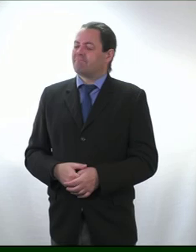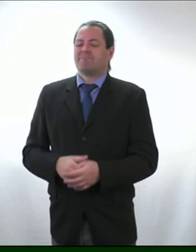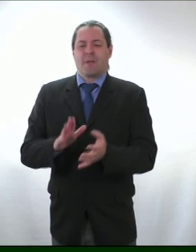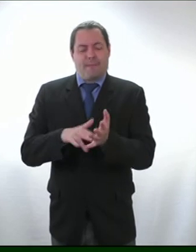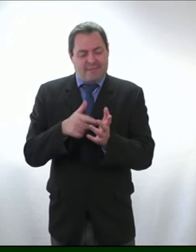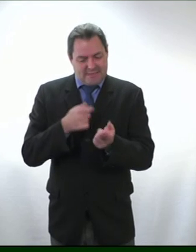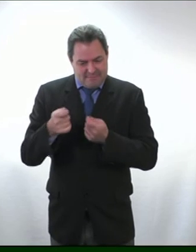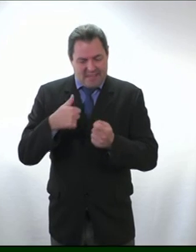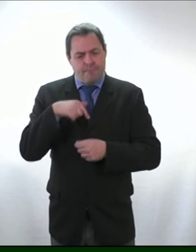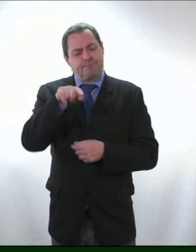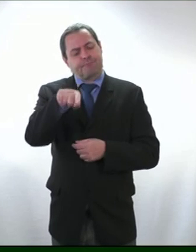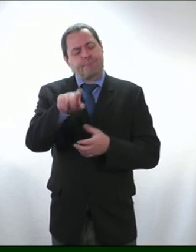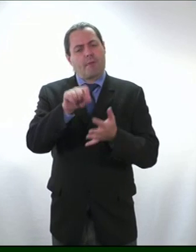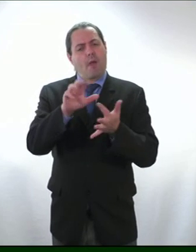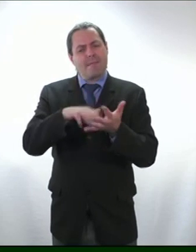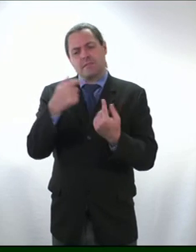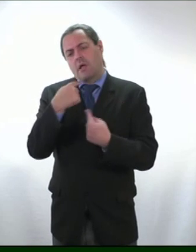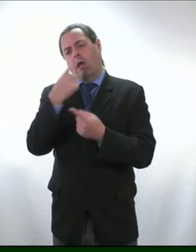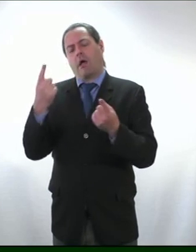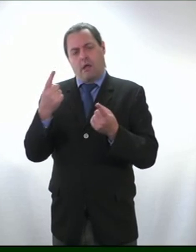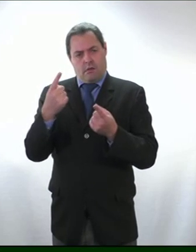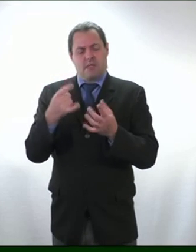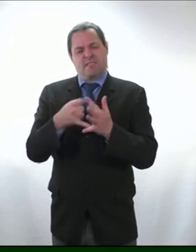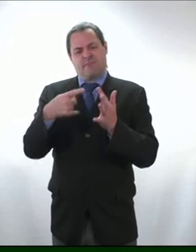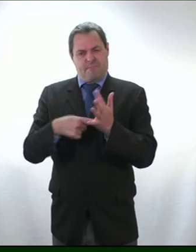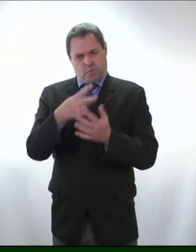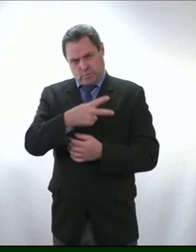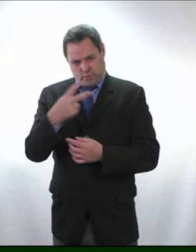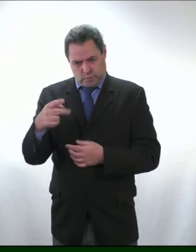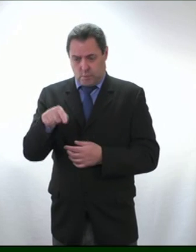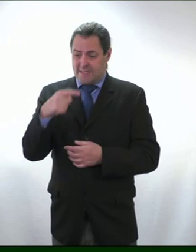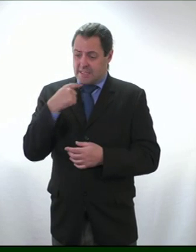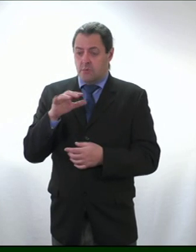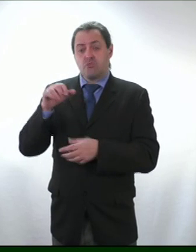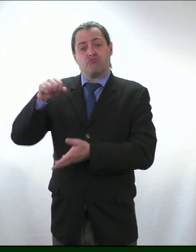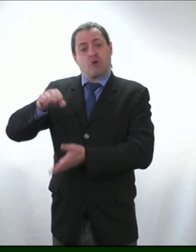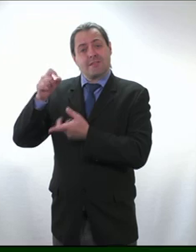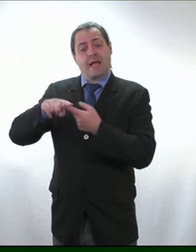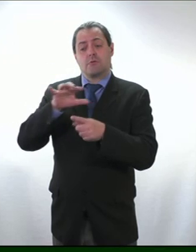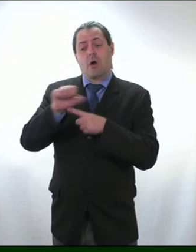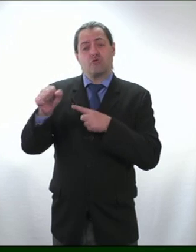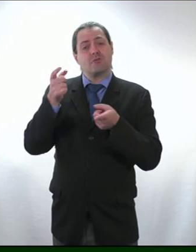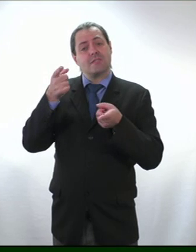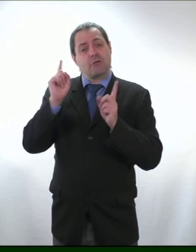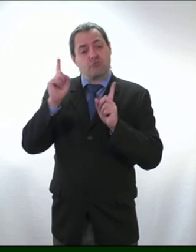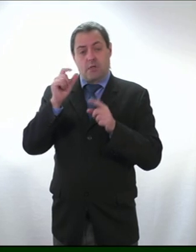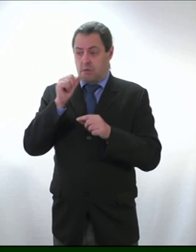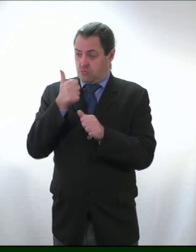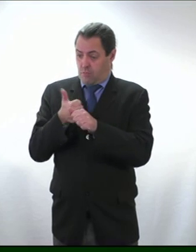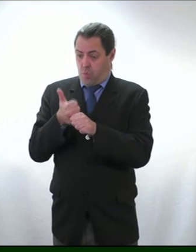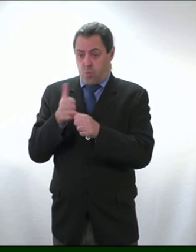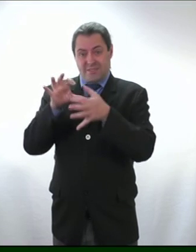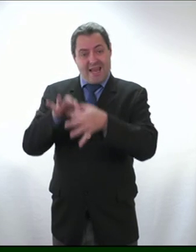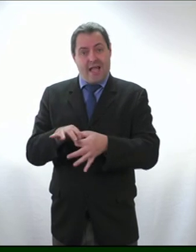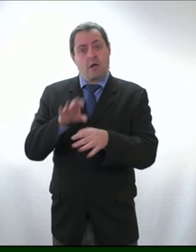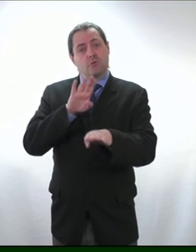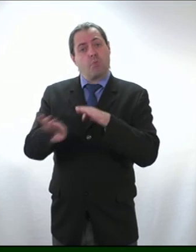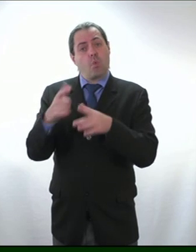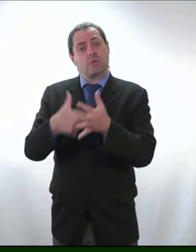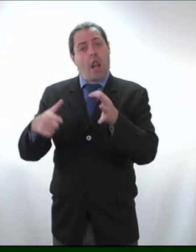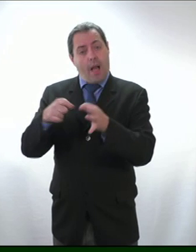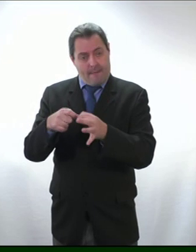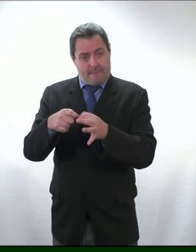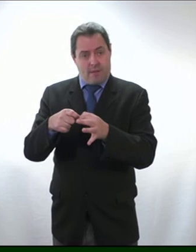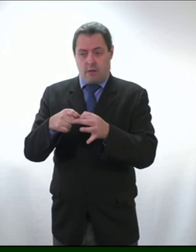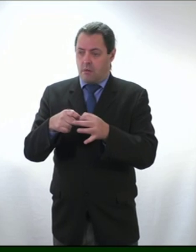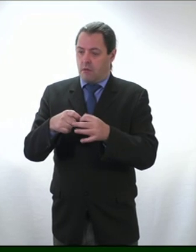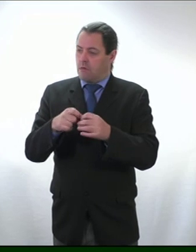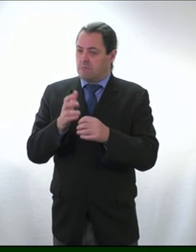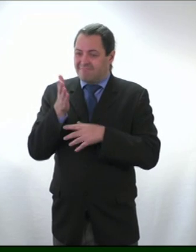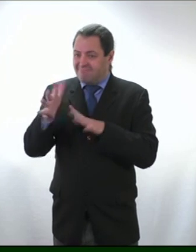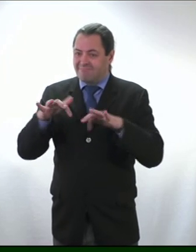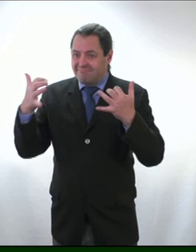In his statement on 22 September, my right hon. Friend said that the Chancellor and the Culture Secretary were working urgently on a support package for sports clubs that rely on paying spectators.